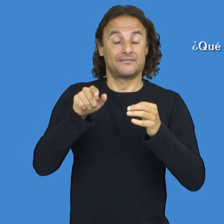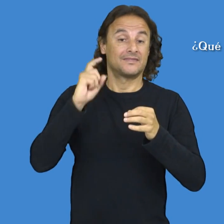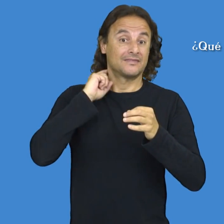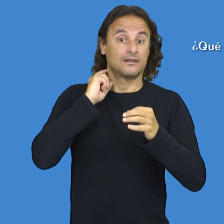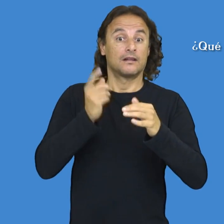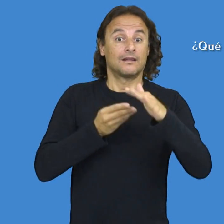meningitis